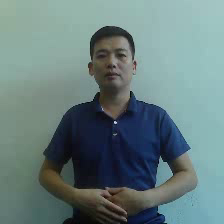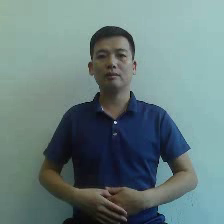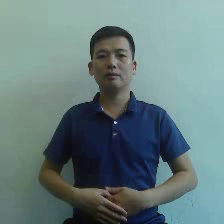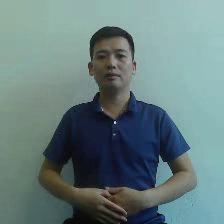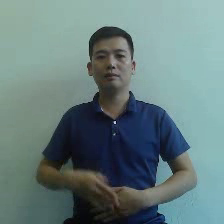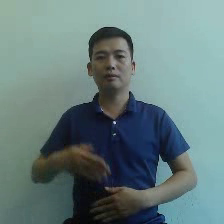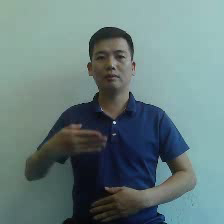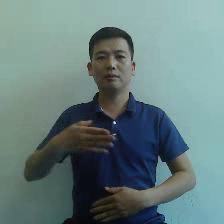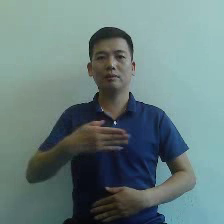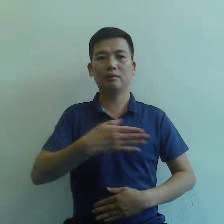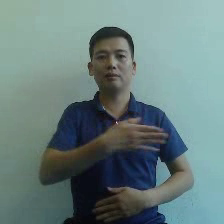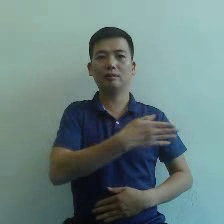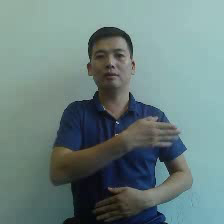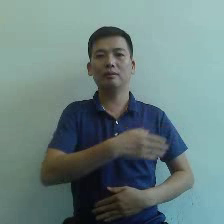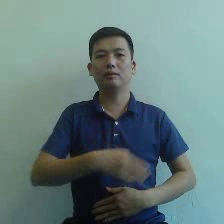Cá